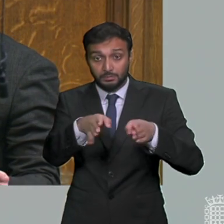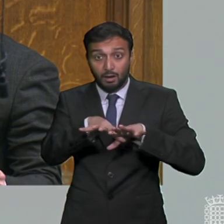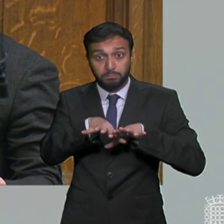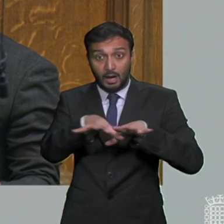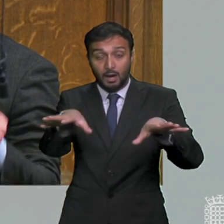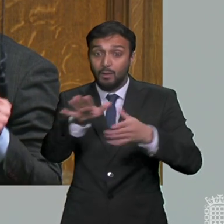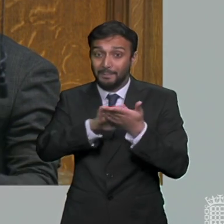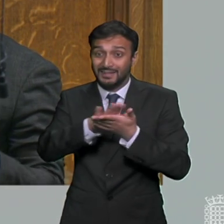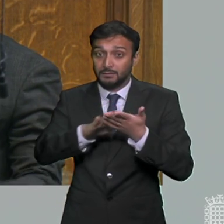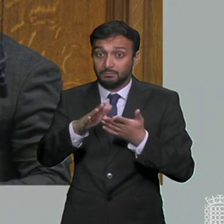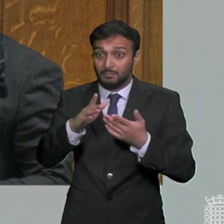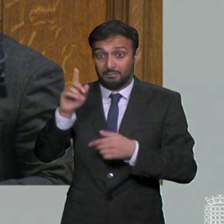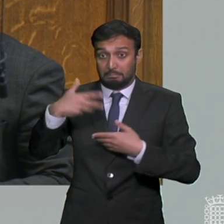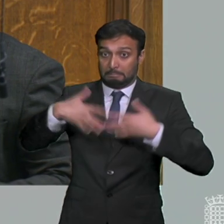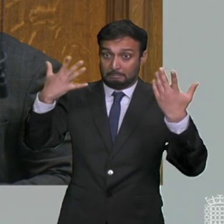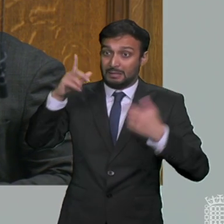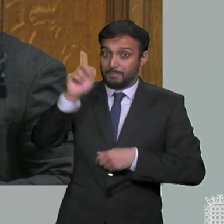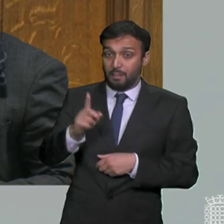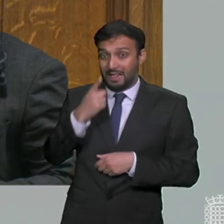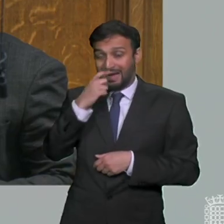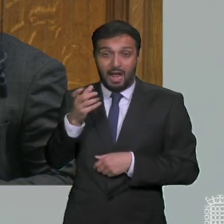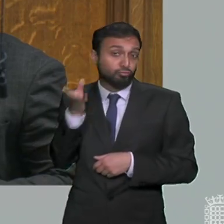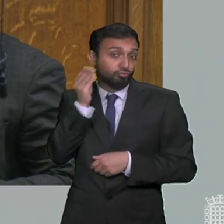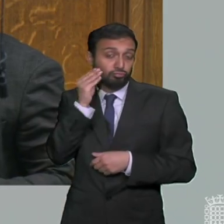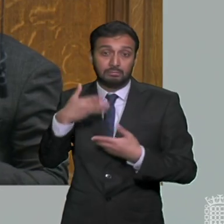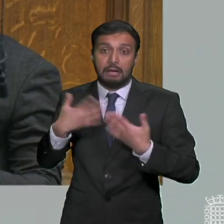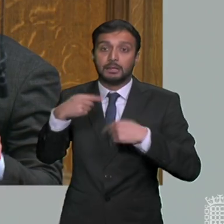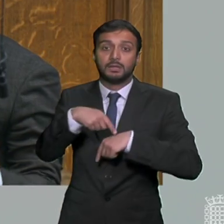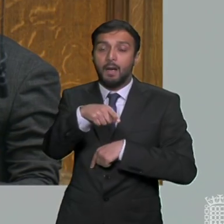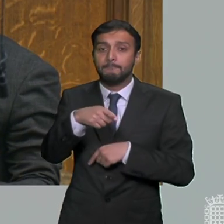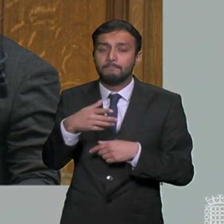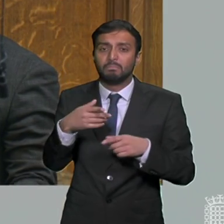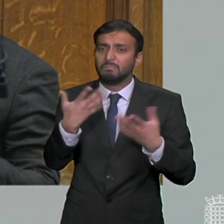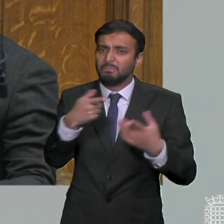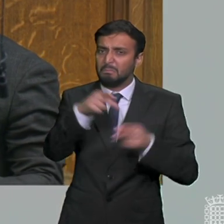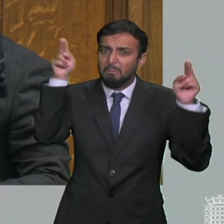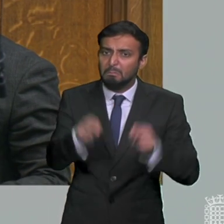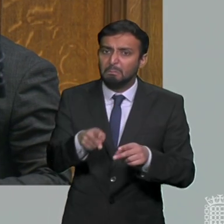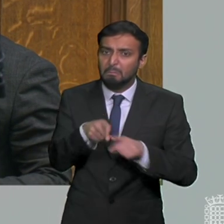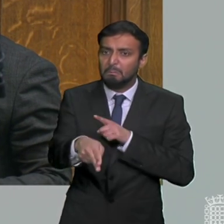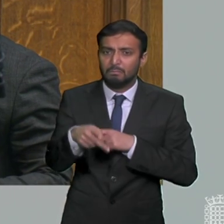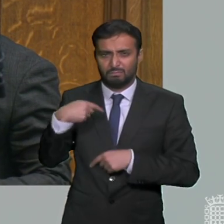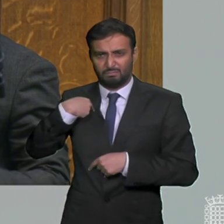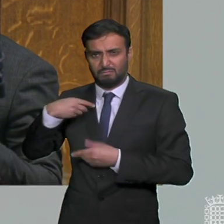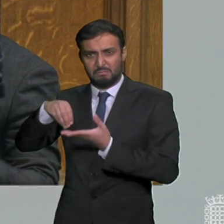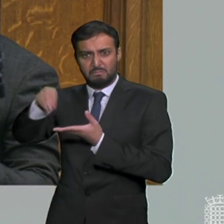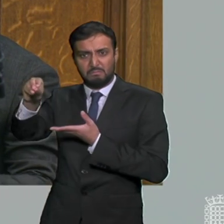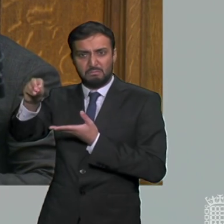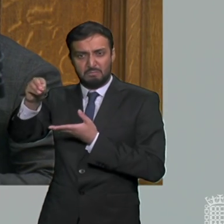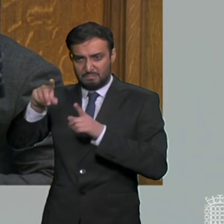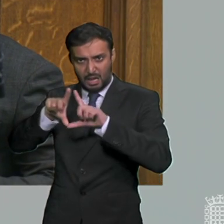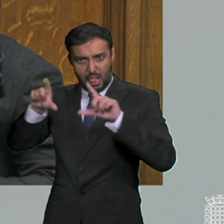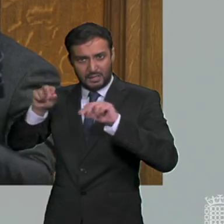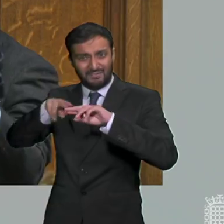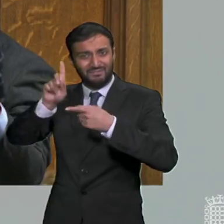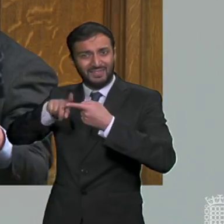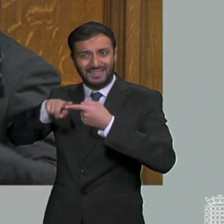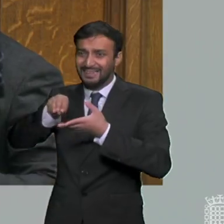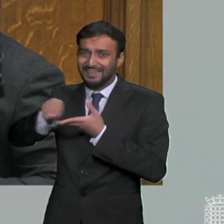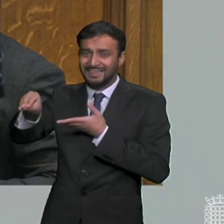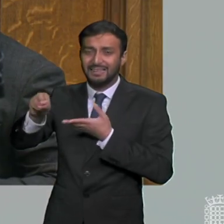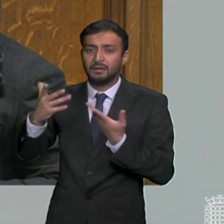This decision is a very clear breach of that obligation, leaving licence fee payers outside the Greater Belfast area without proper local programming.